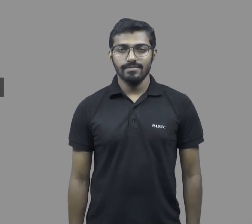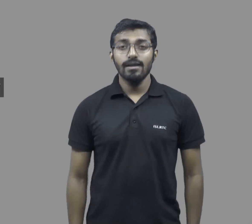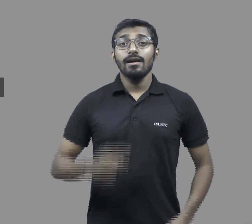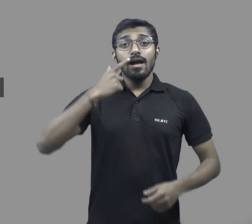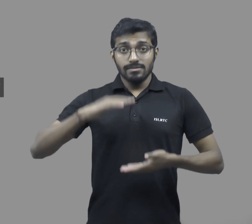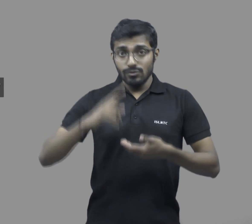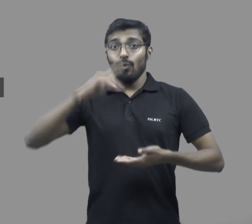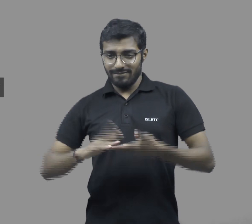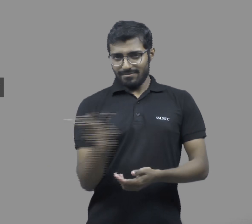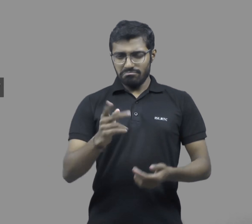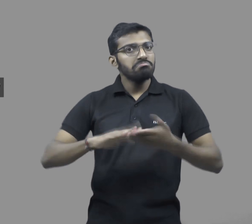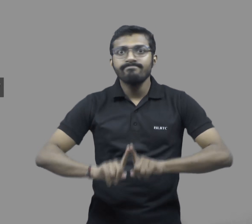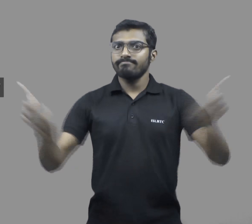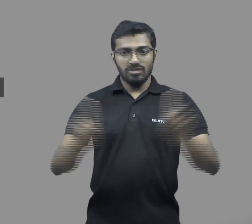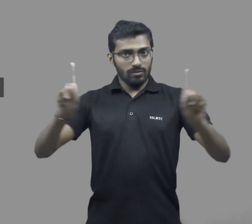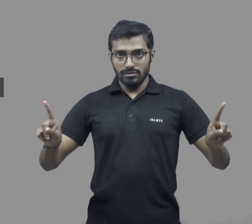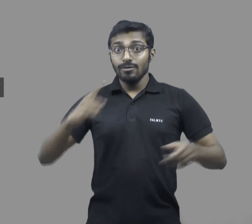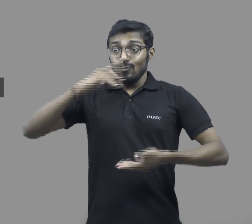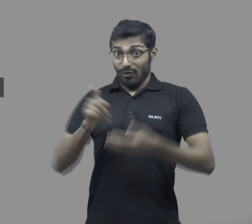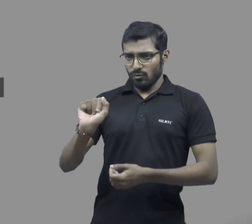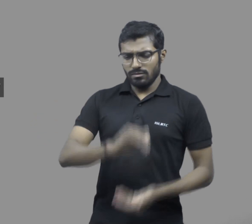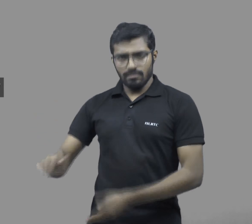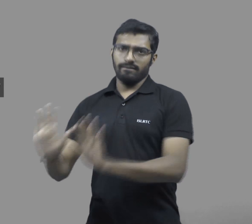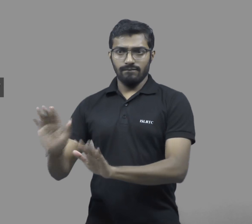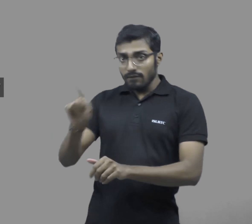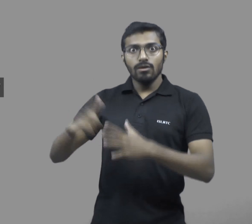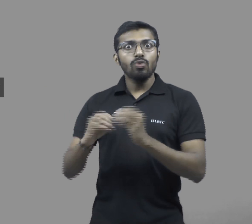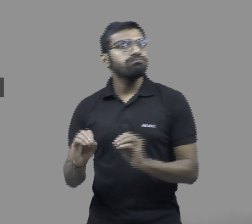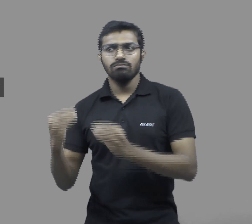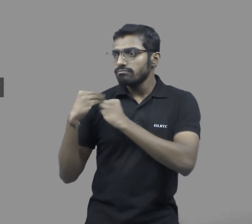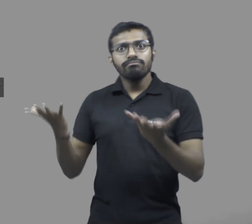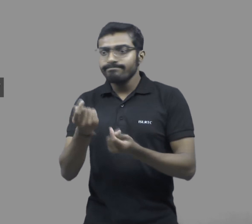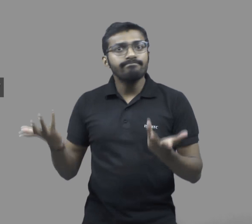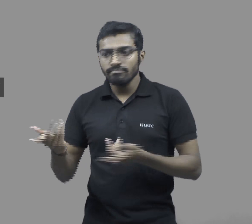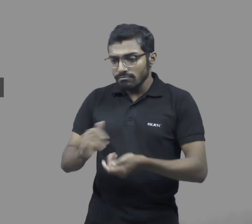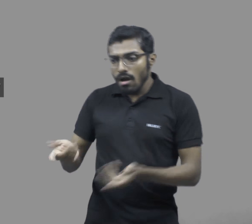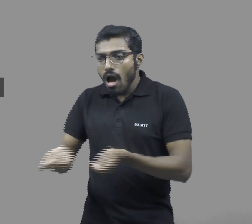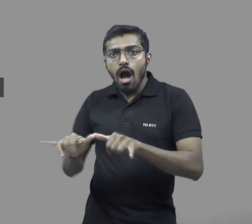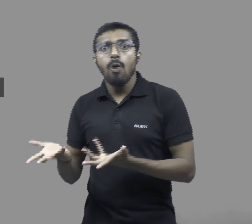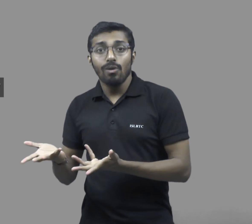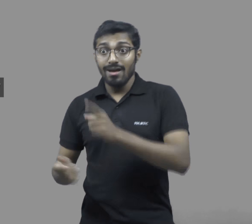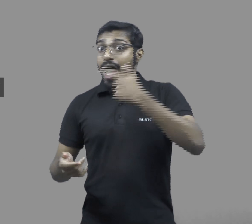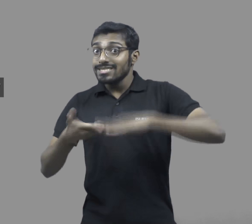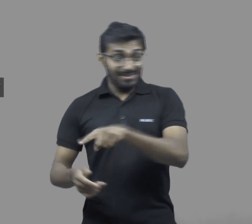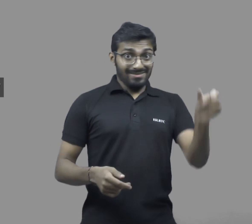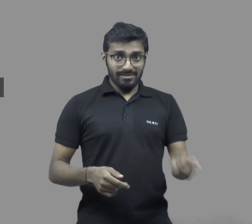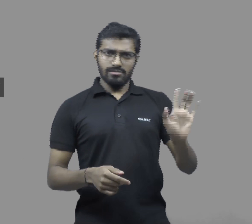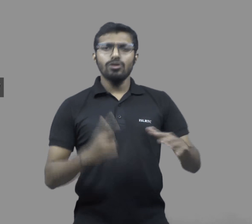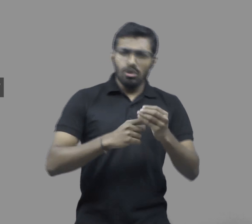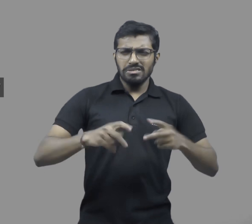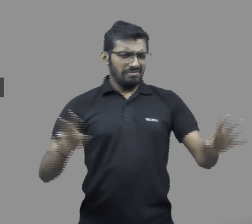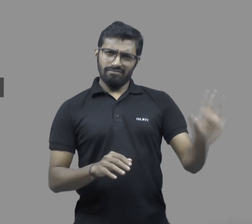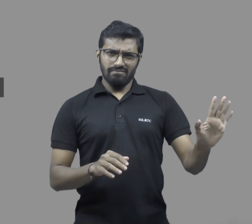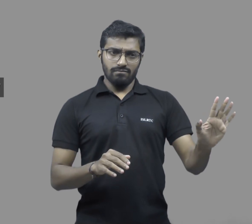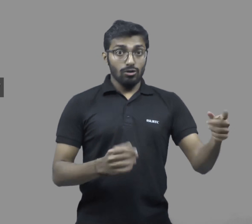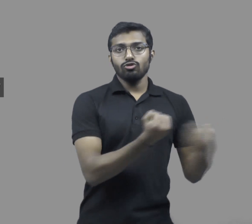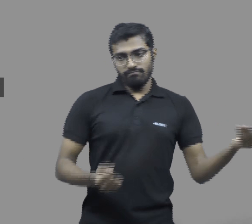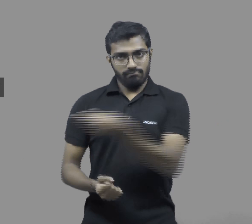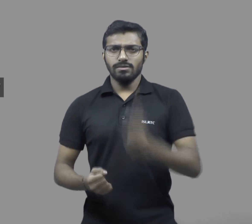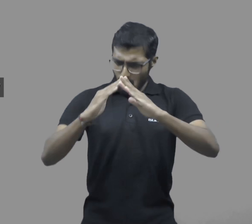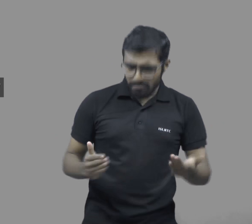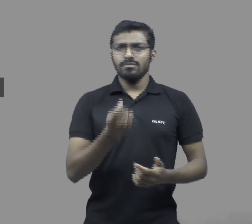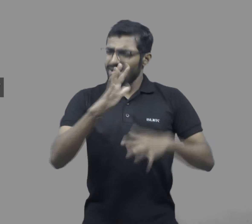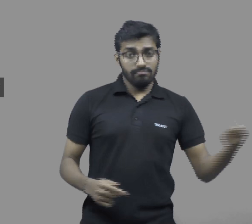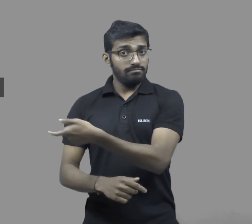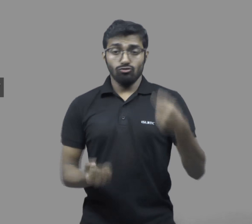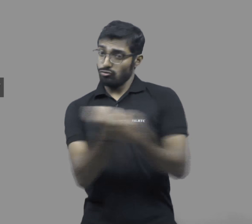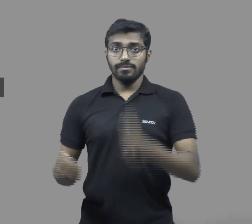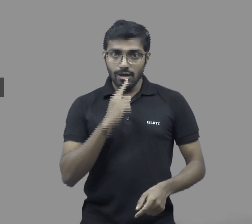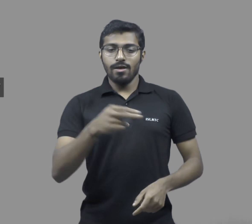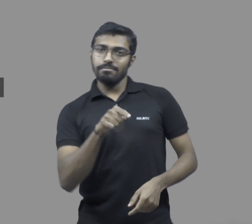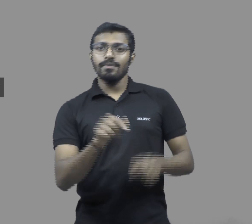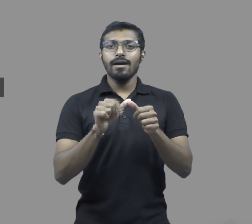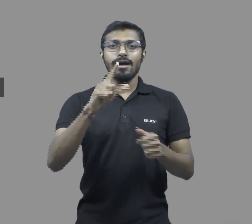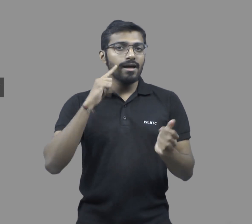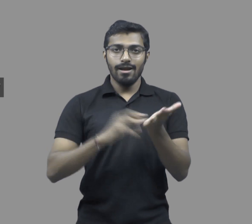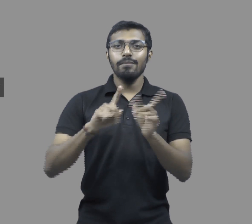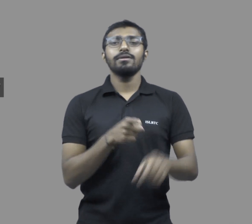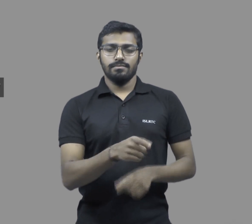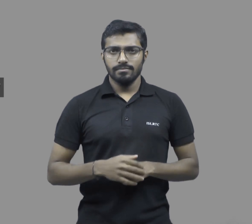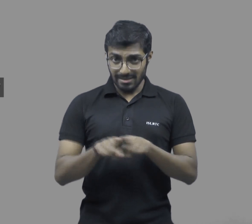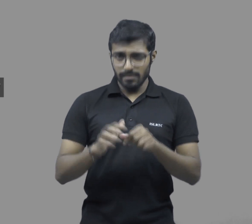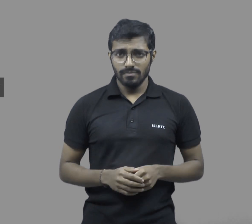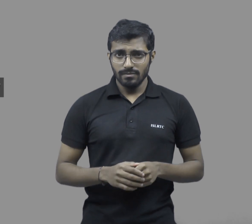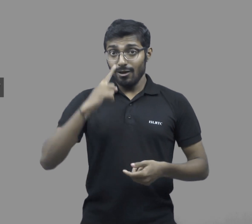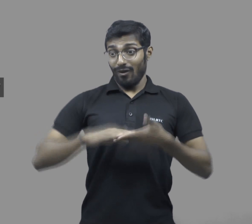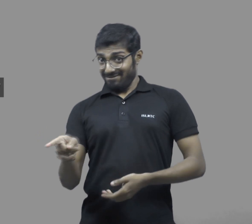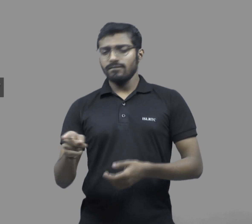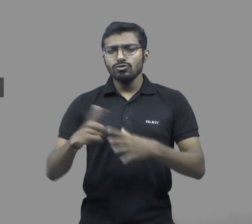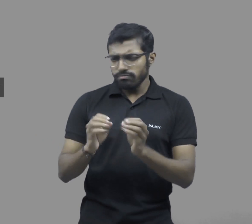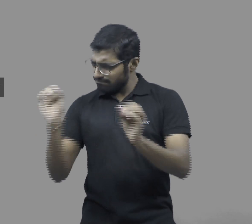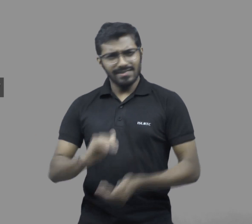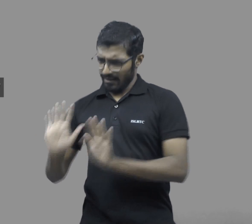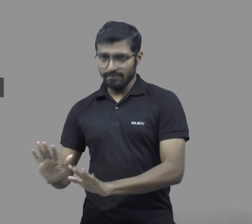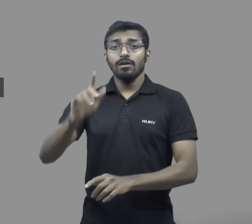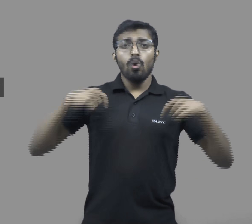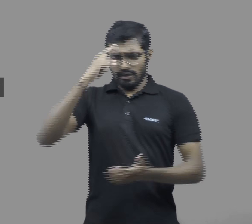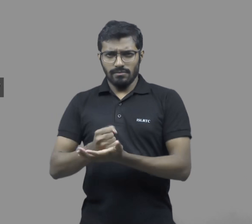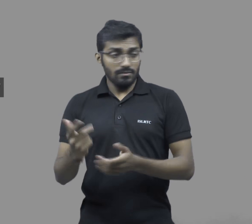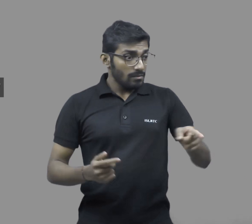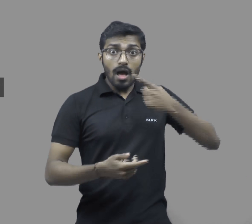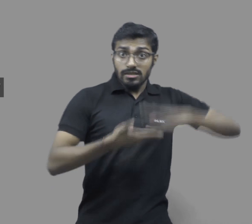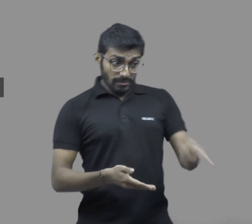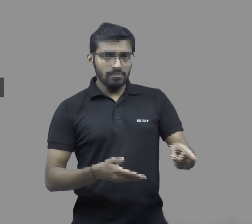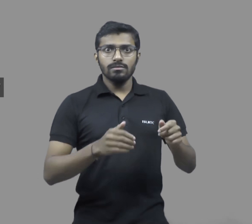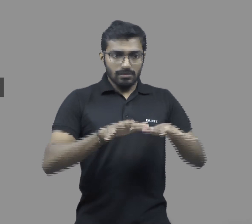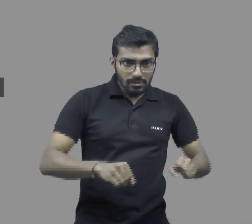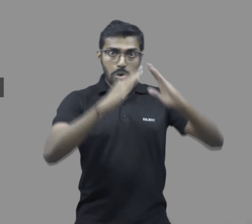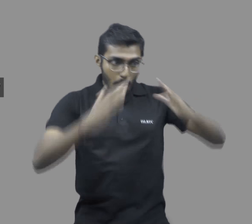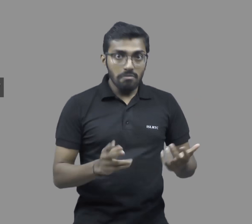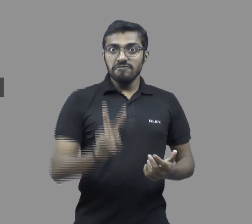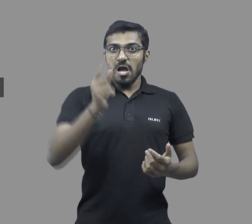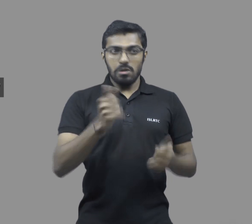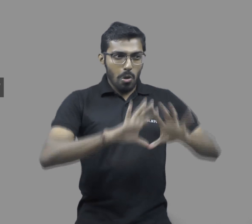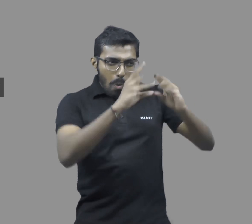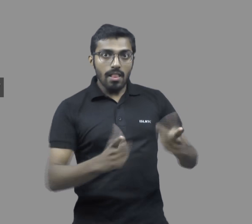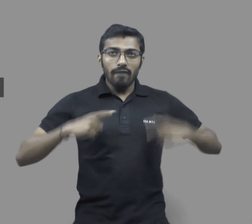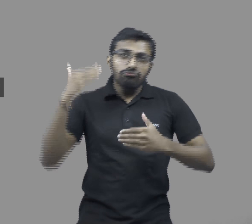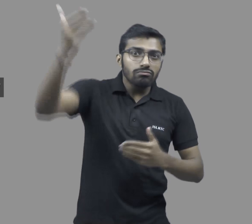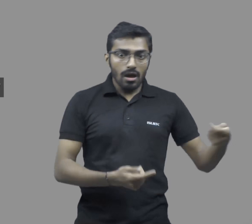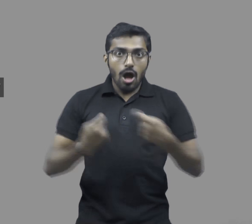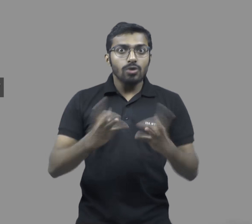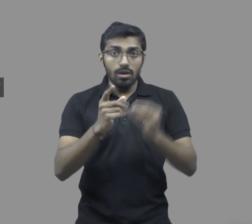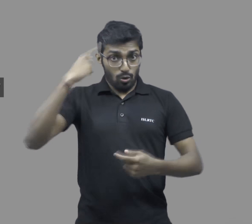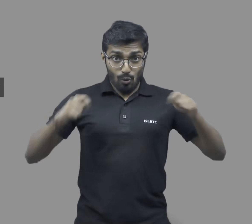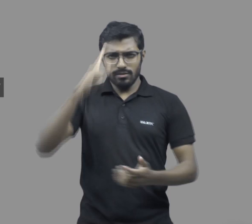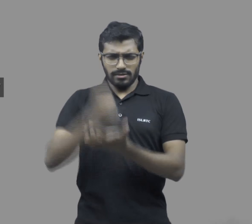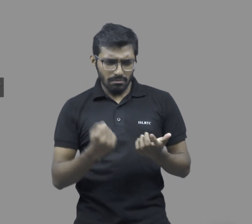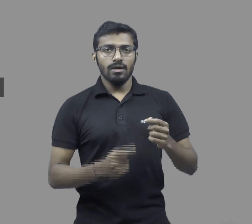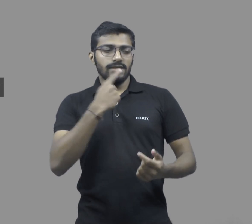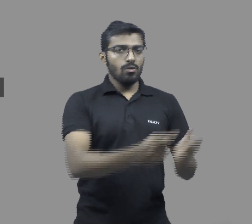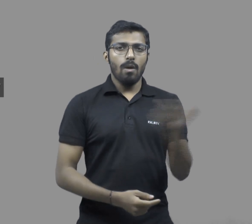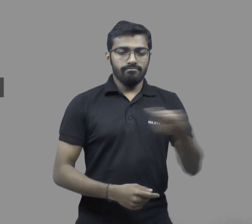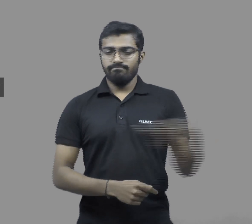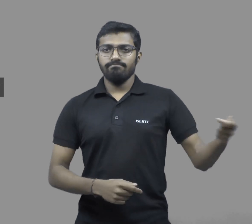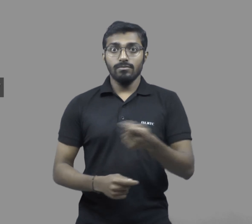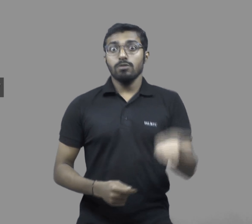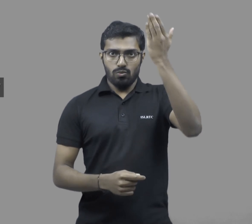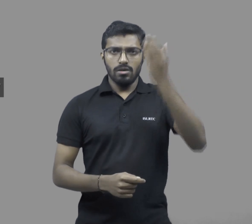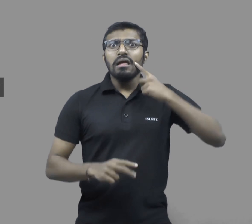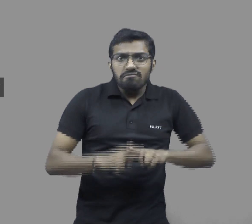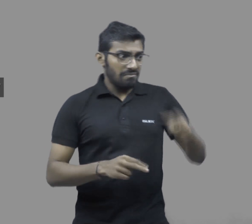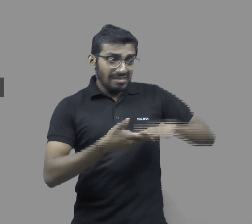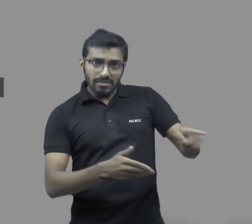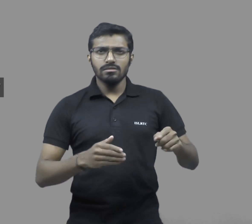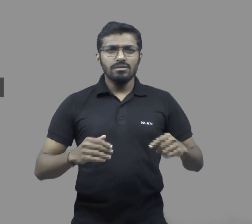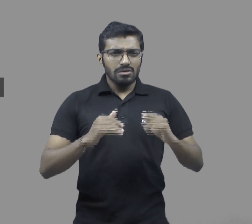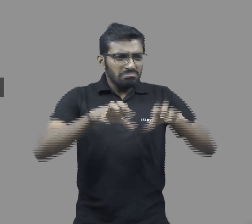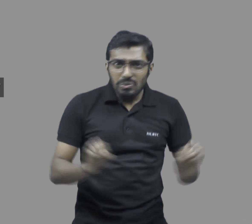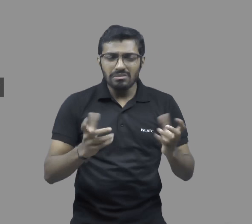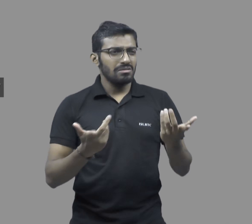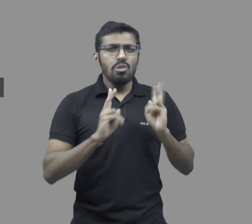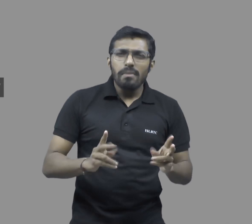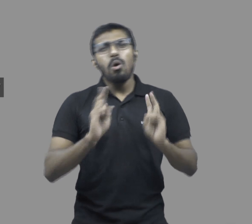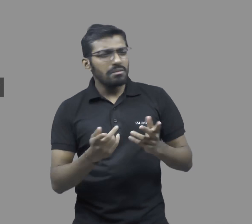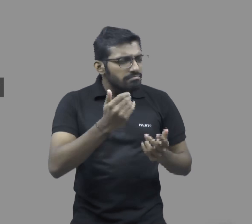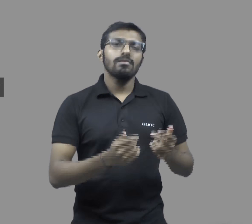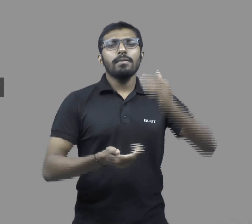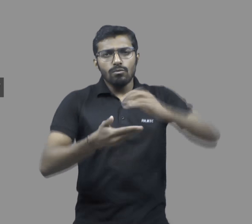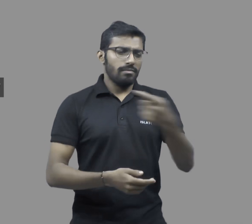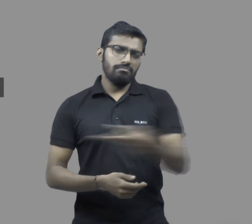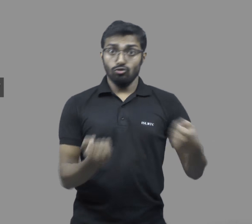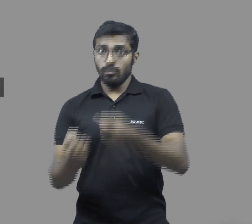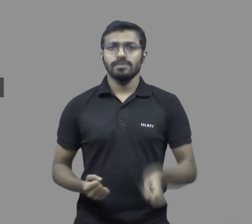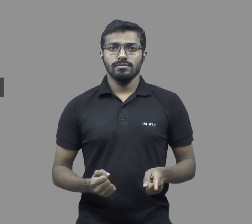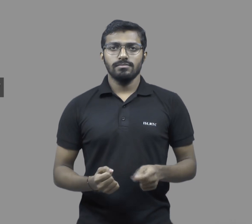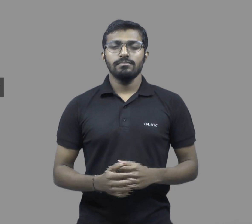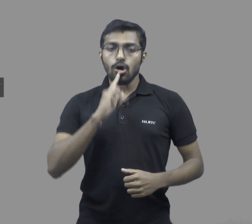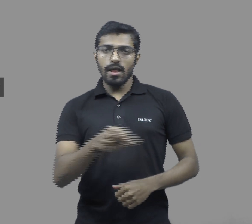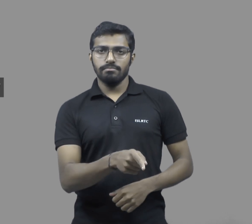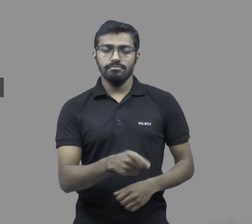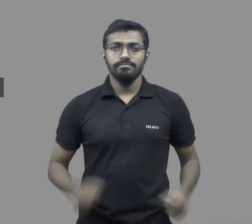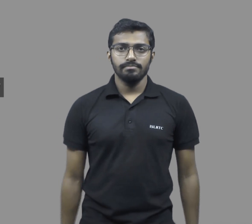Alimony